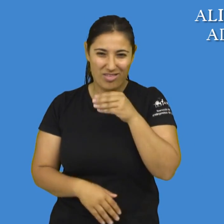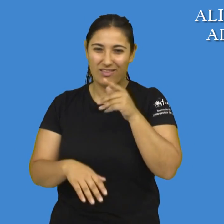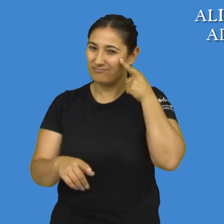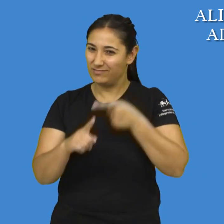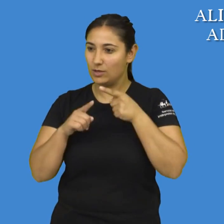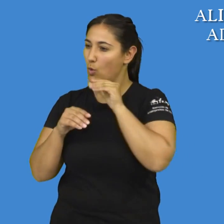objetivo